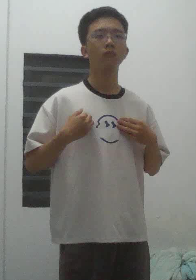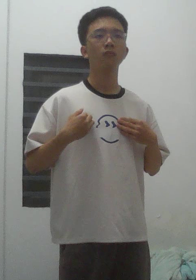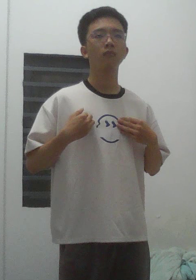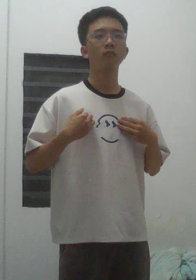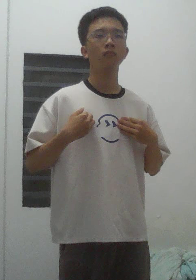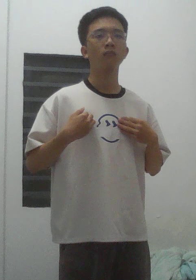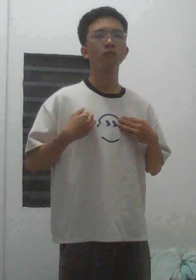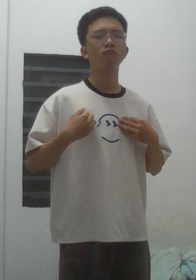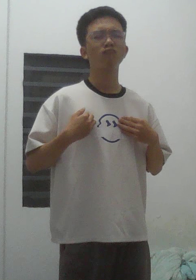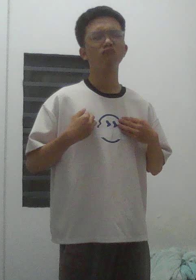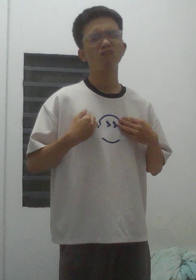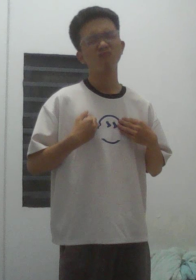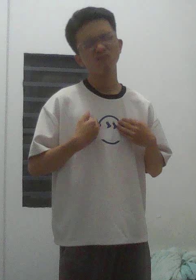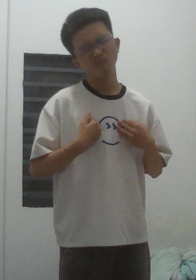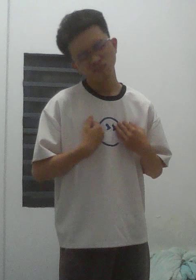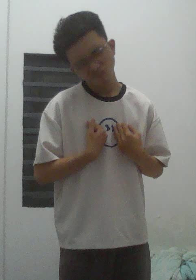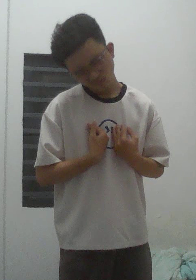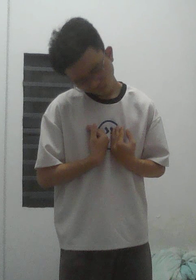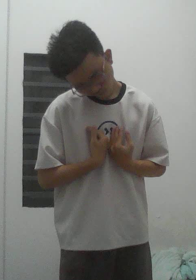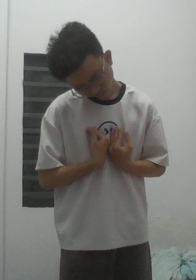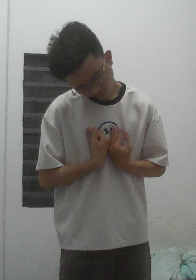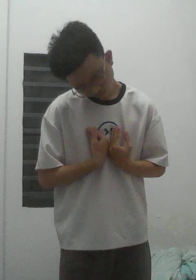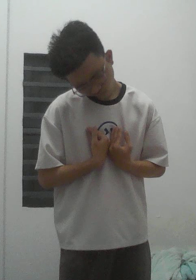met